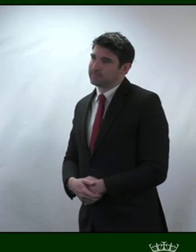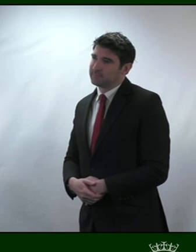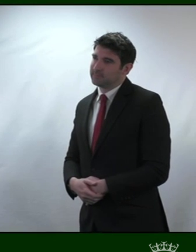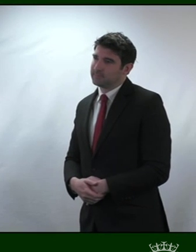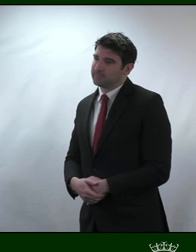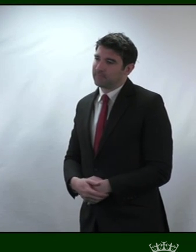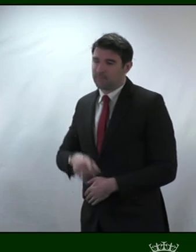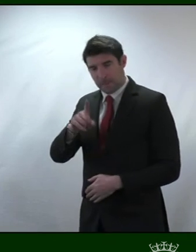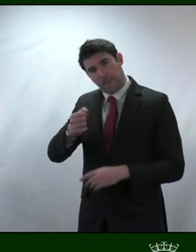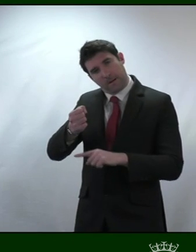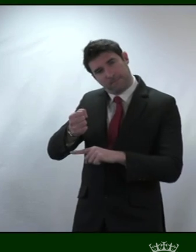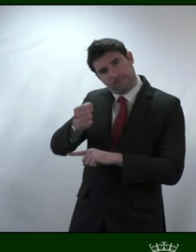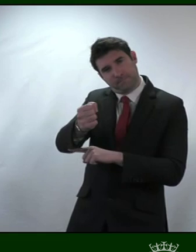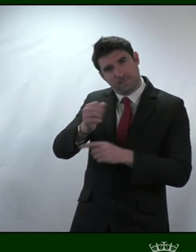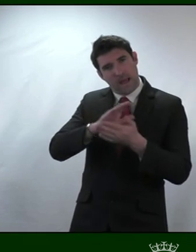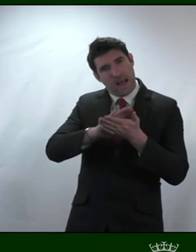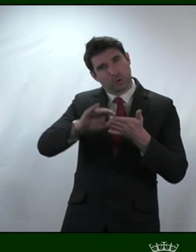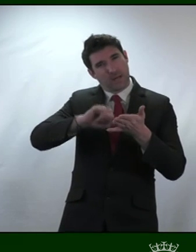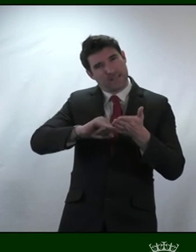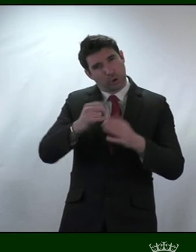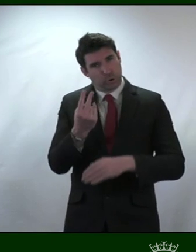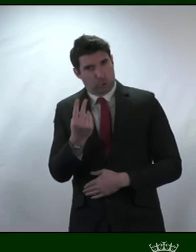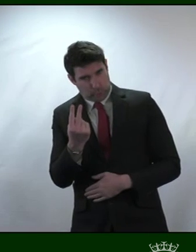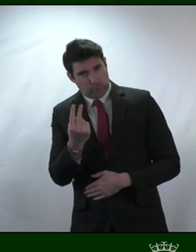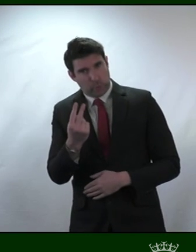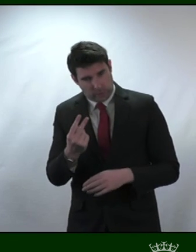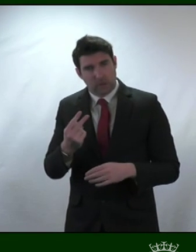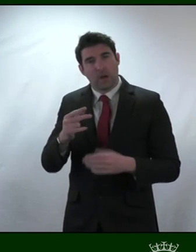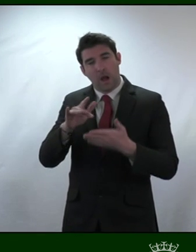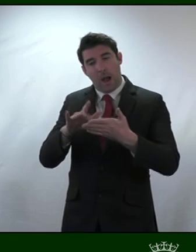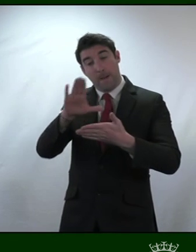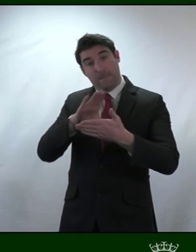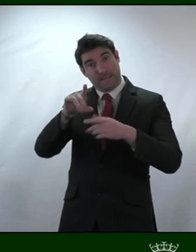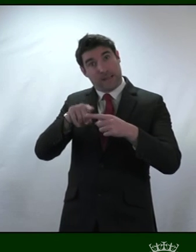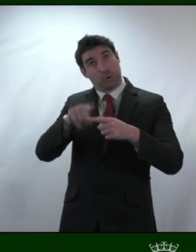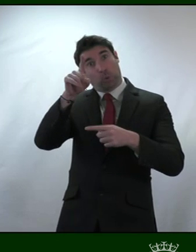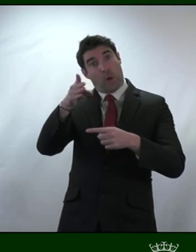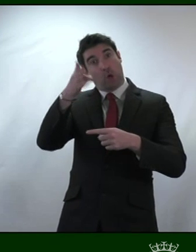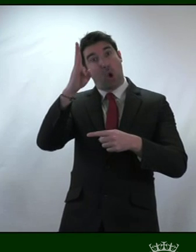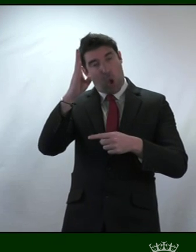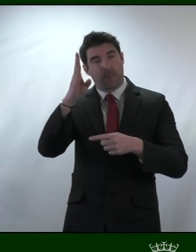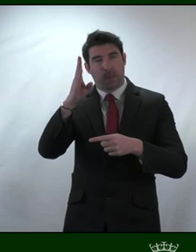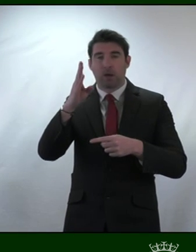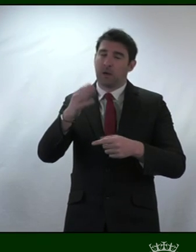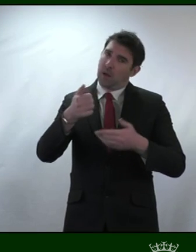HS2, in full, will transform the east midlands and the north, reversing a 40-year trend of losing skilled work.